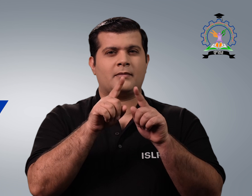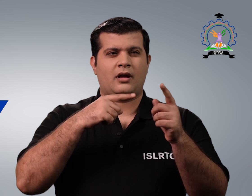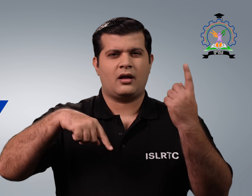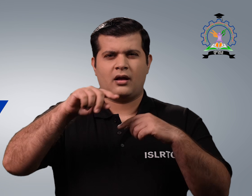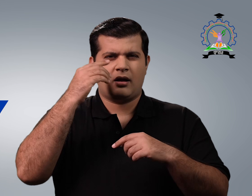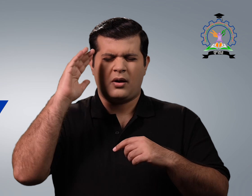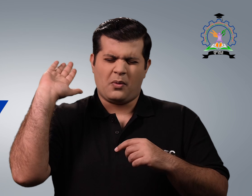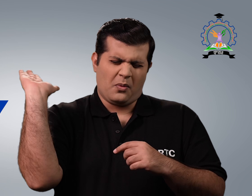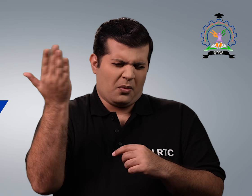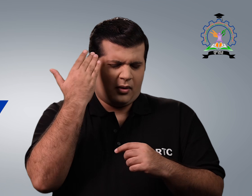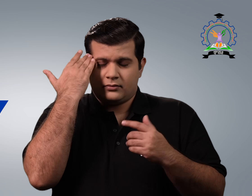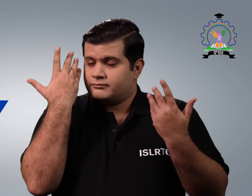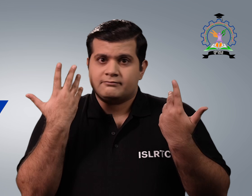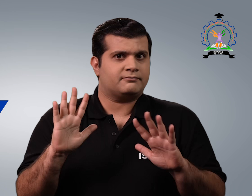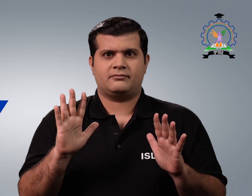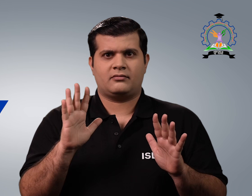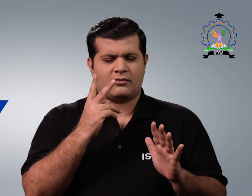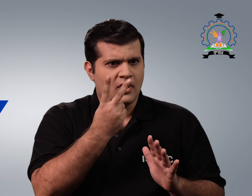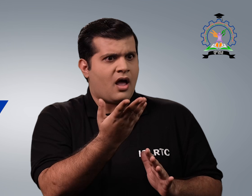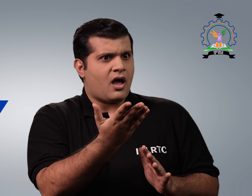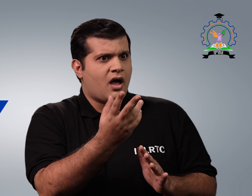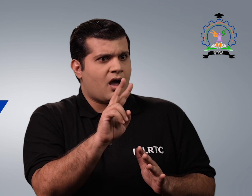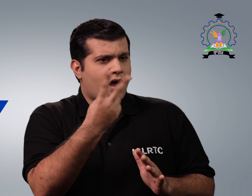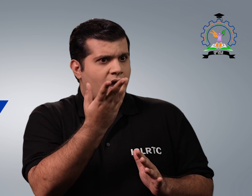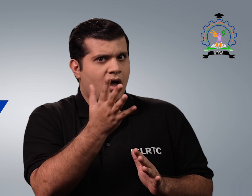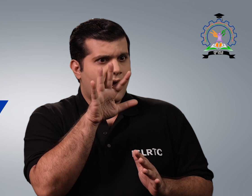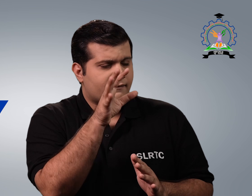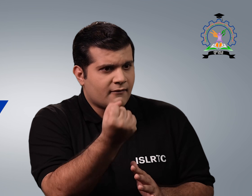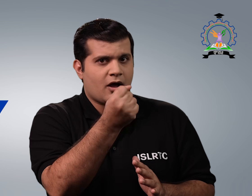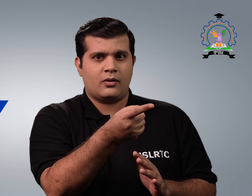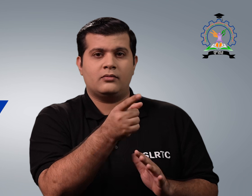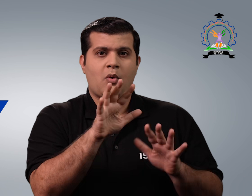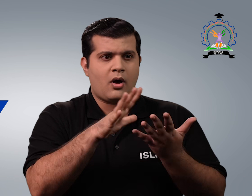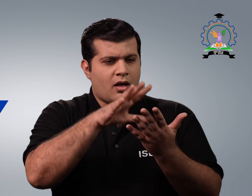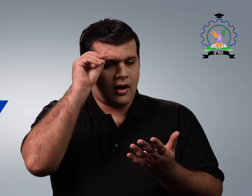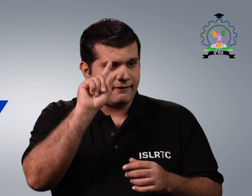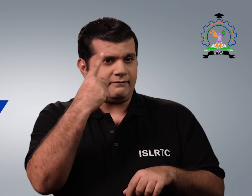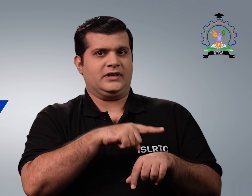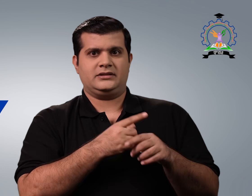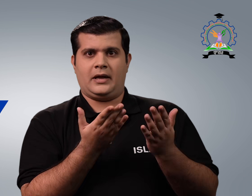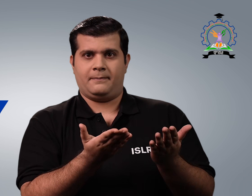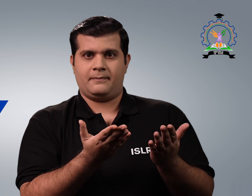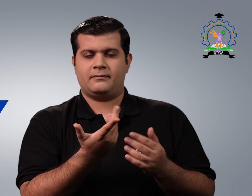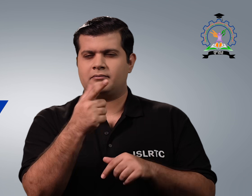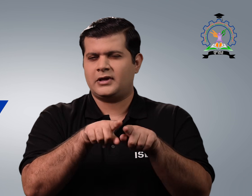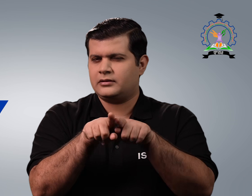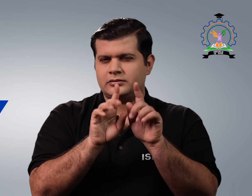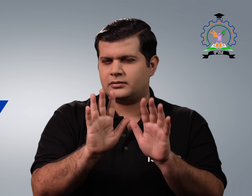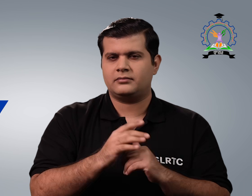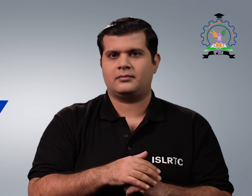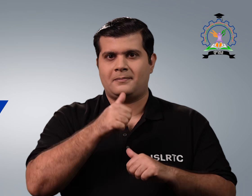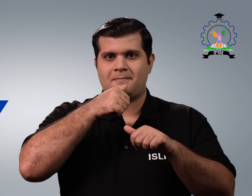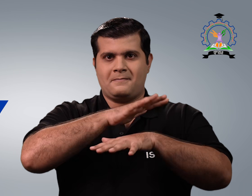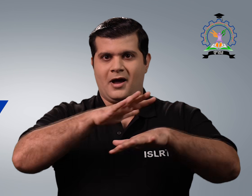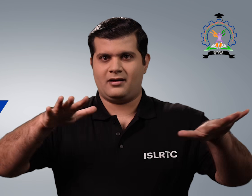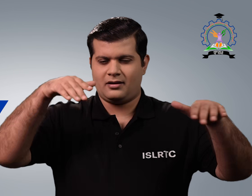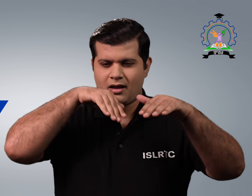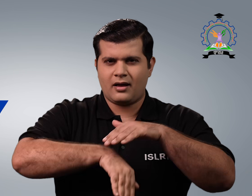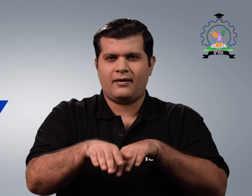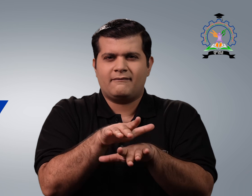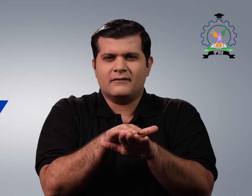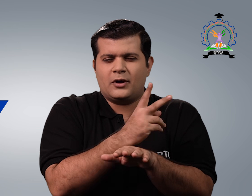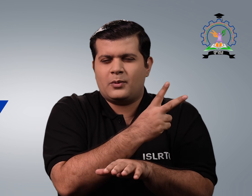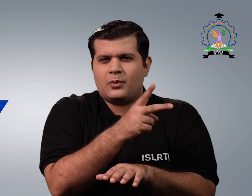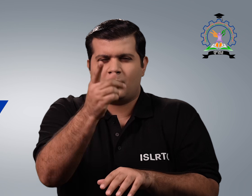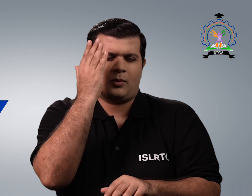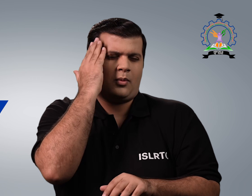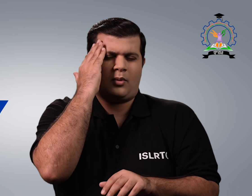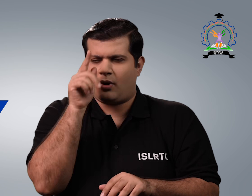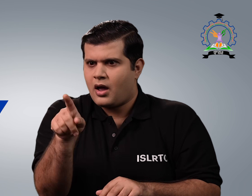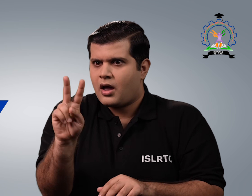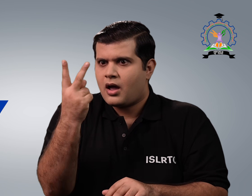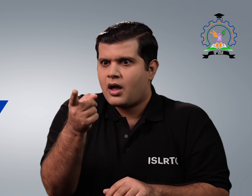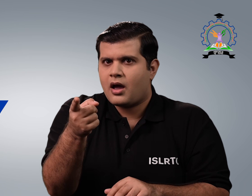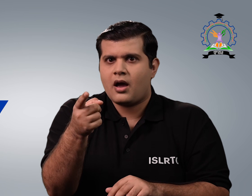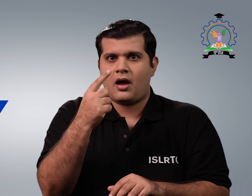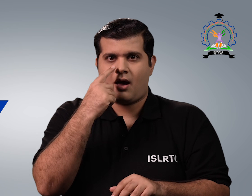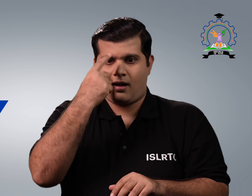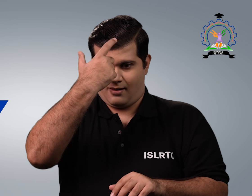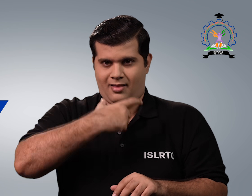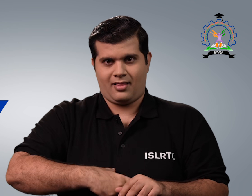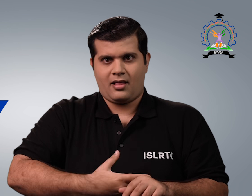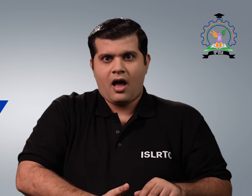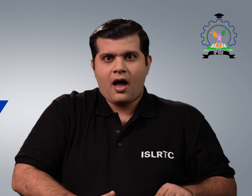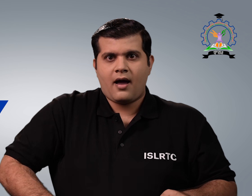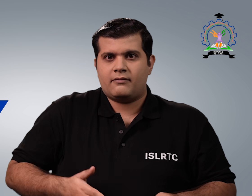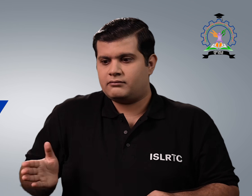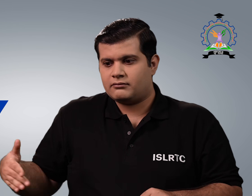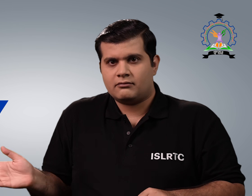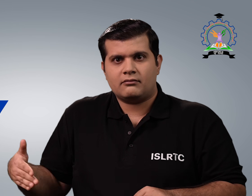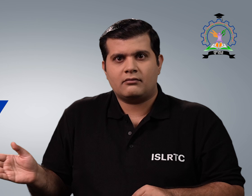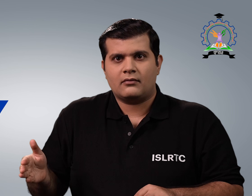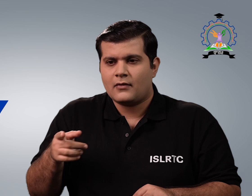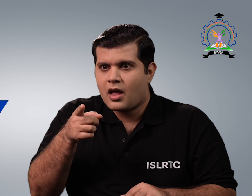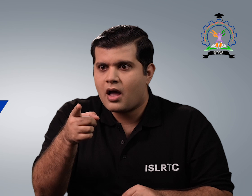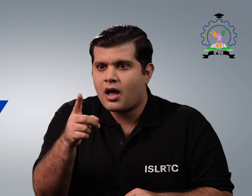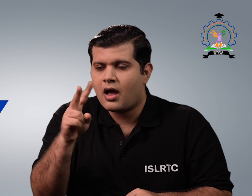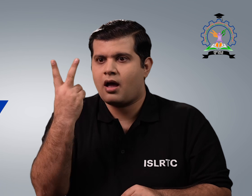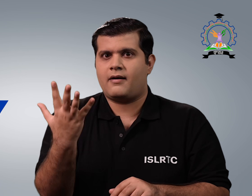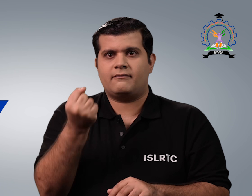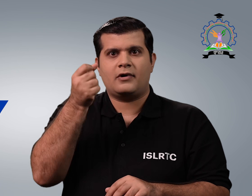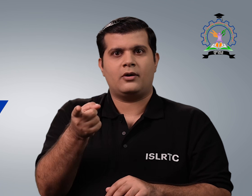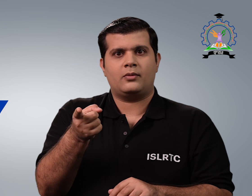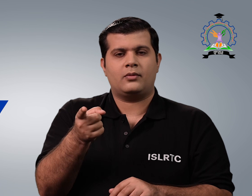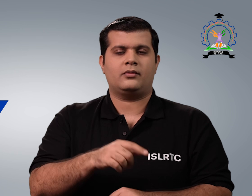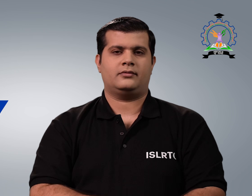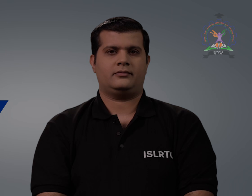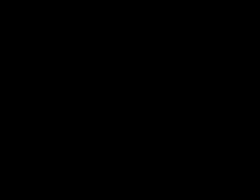To find something that nobody had knew before or to learn something new. For Example- you know that there are numerous fishes in the sea but are surprised to discover a mermaid under water as well.